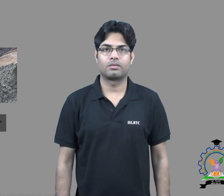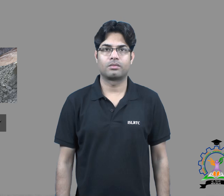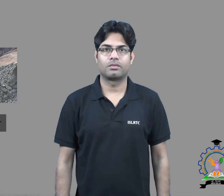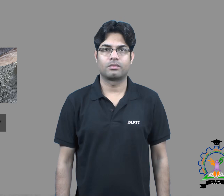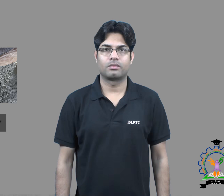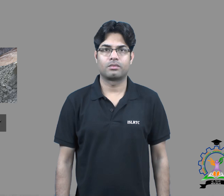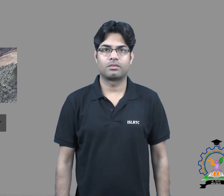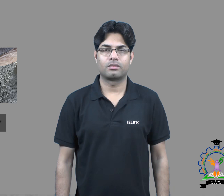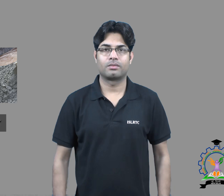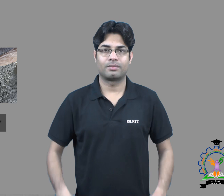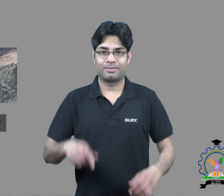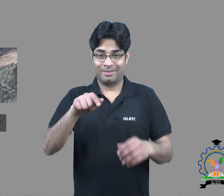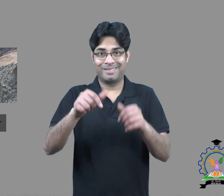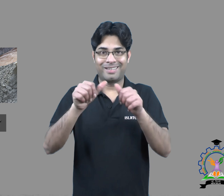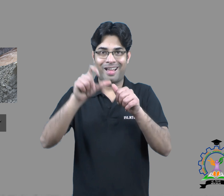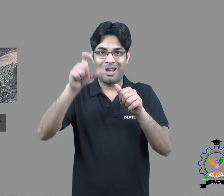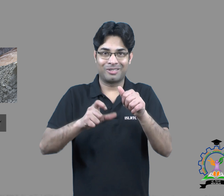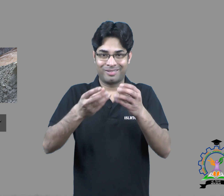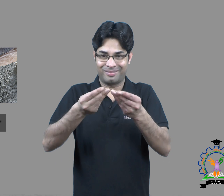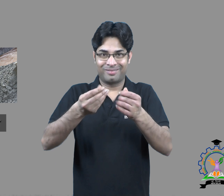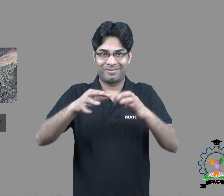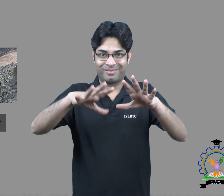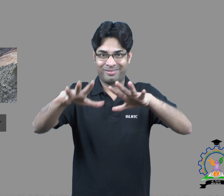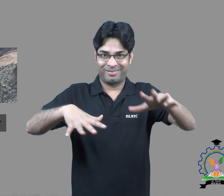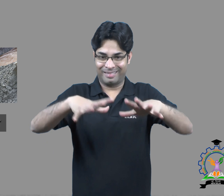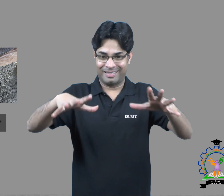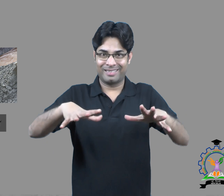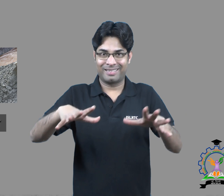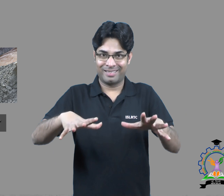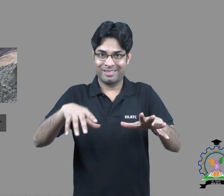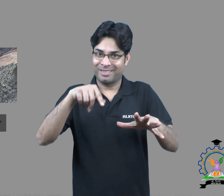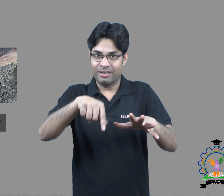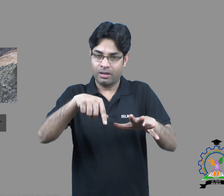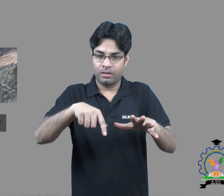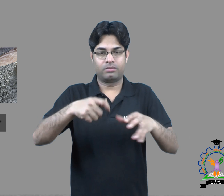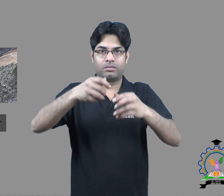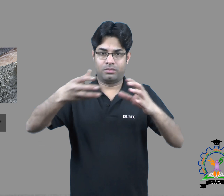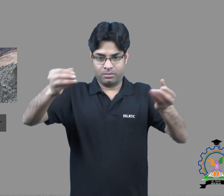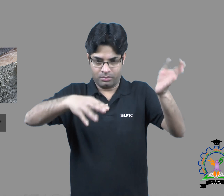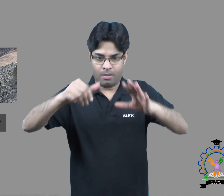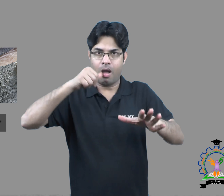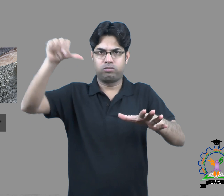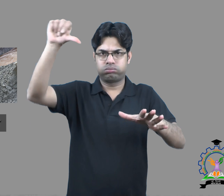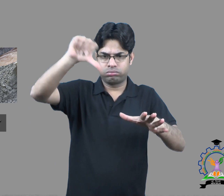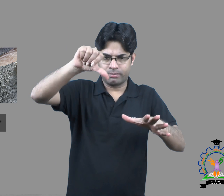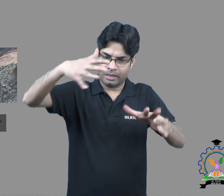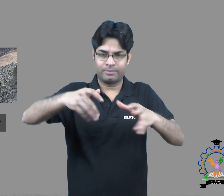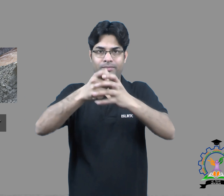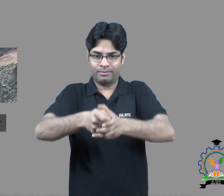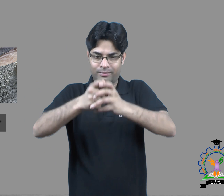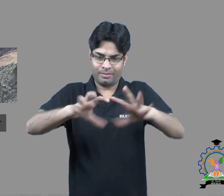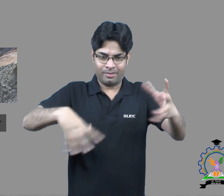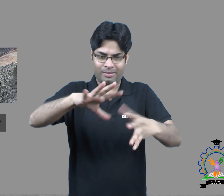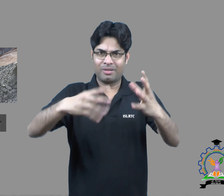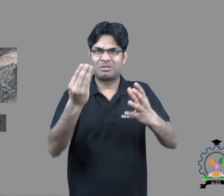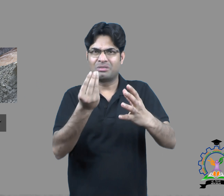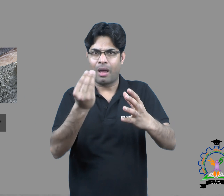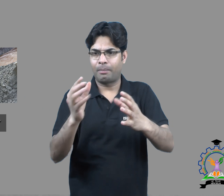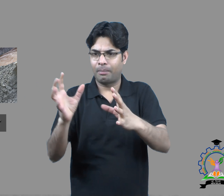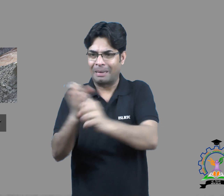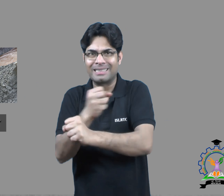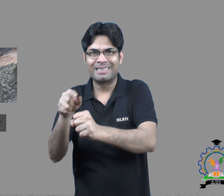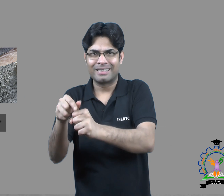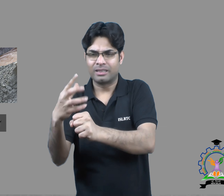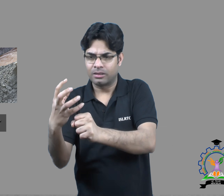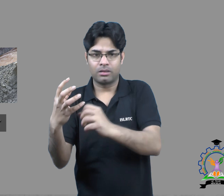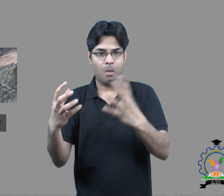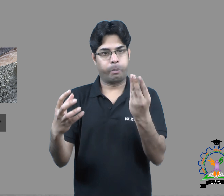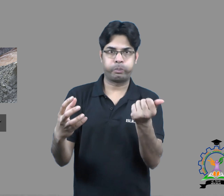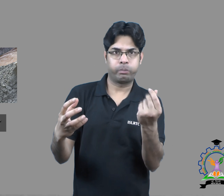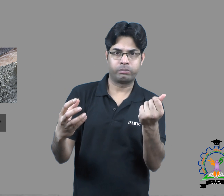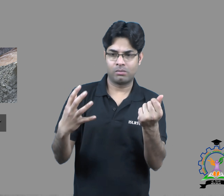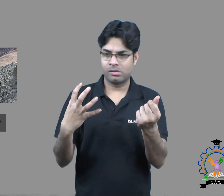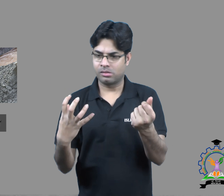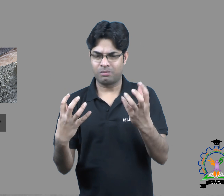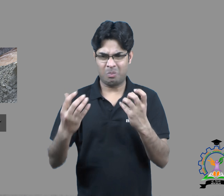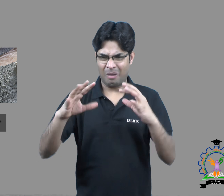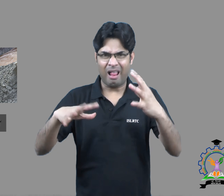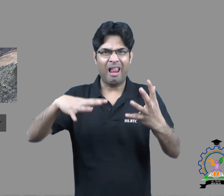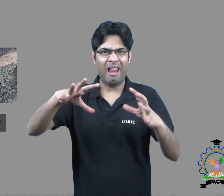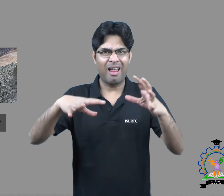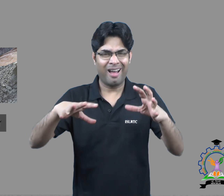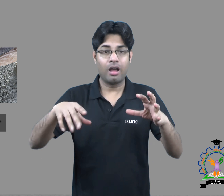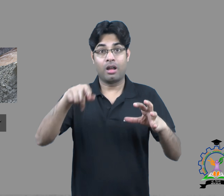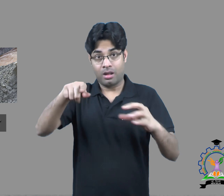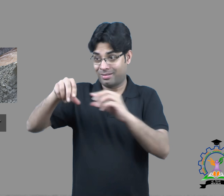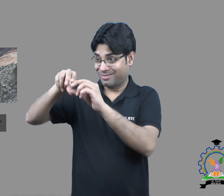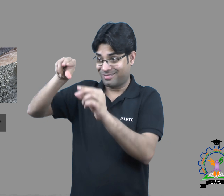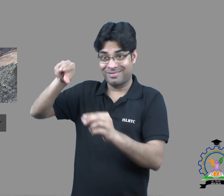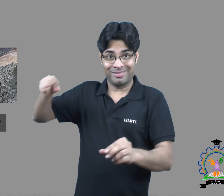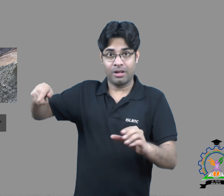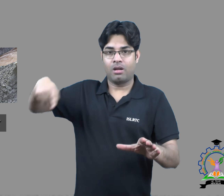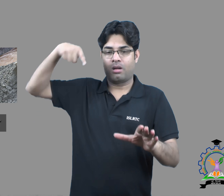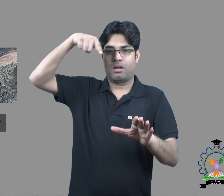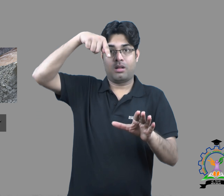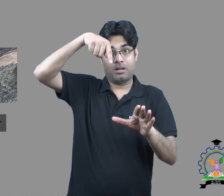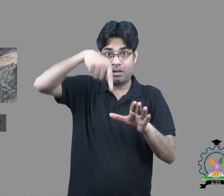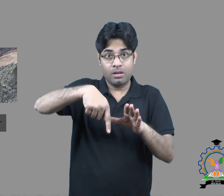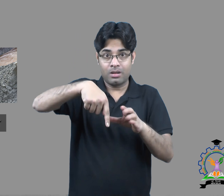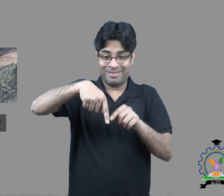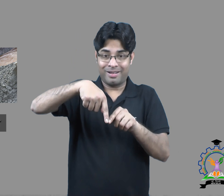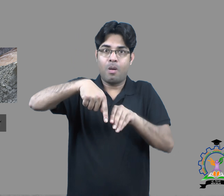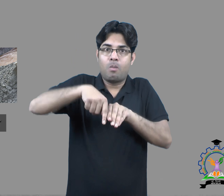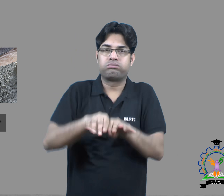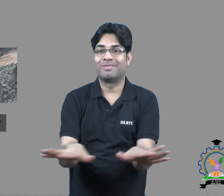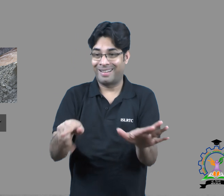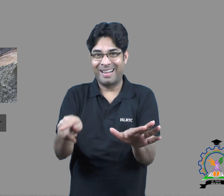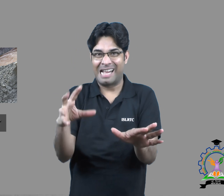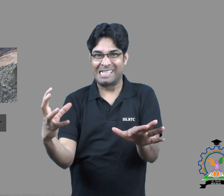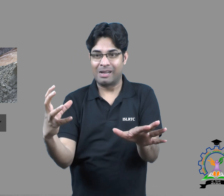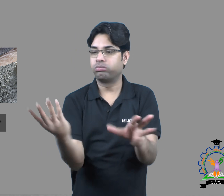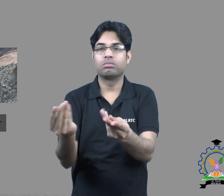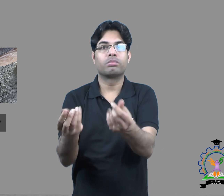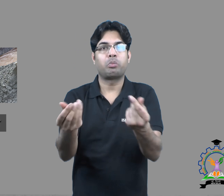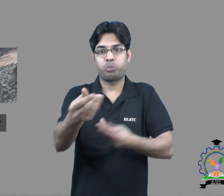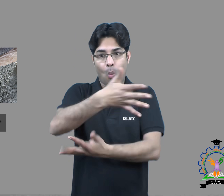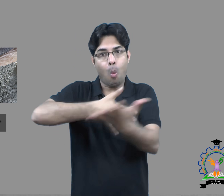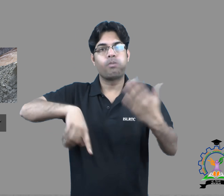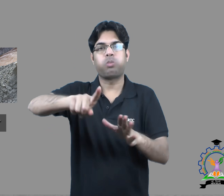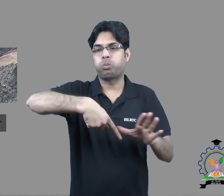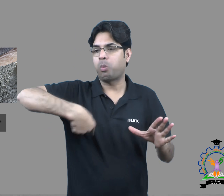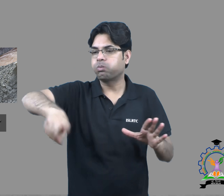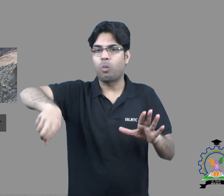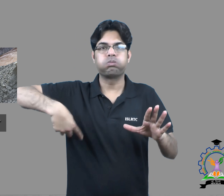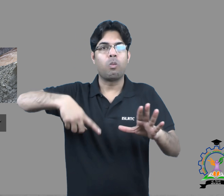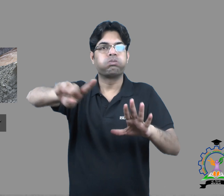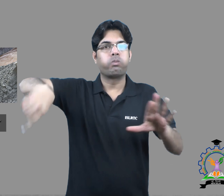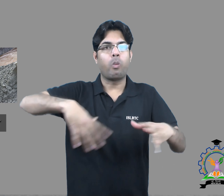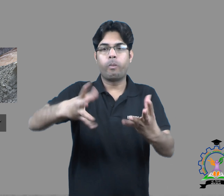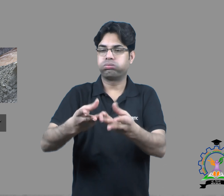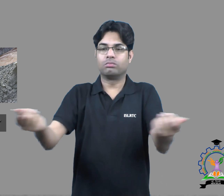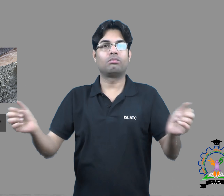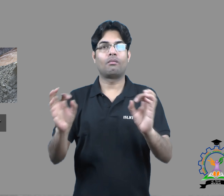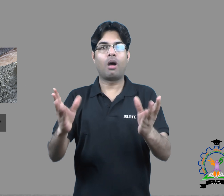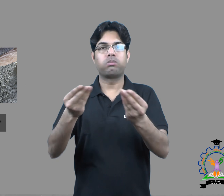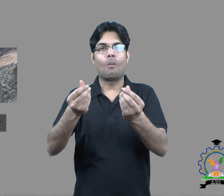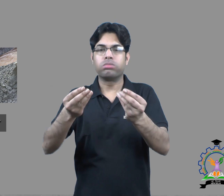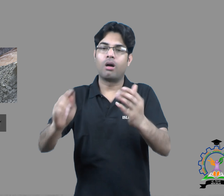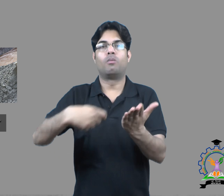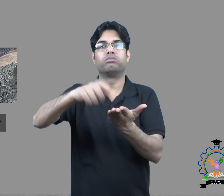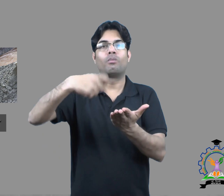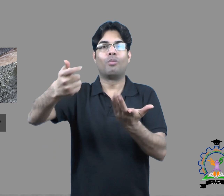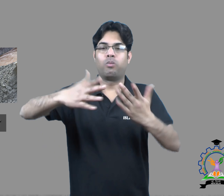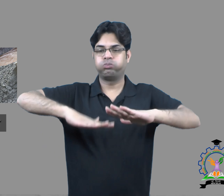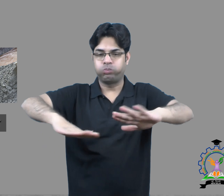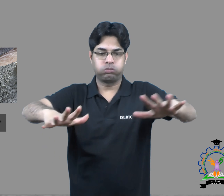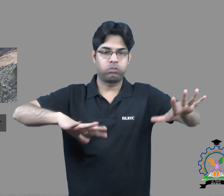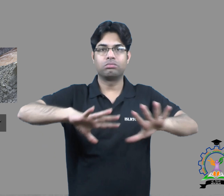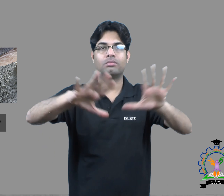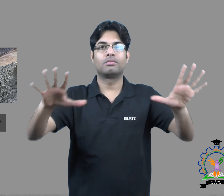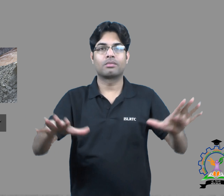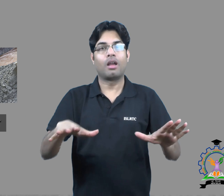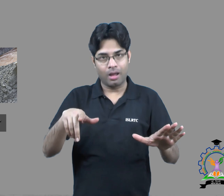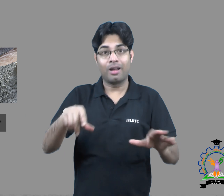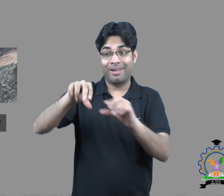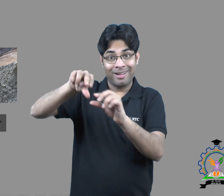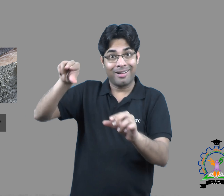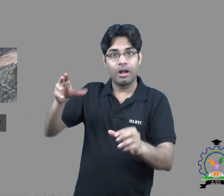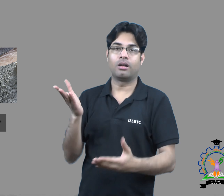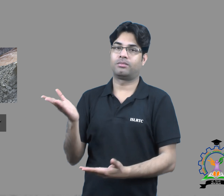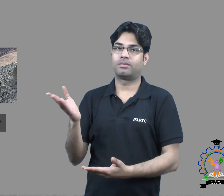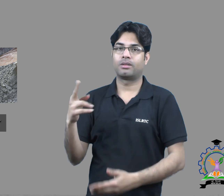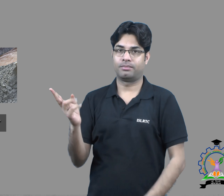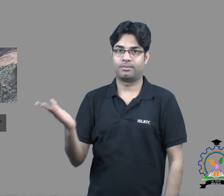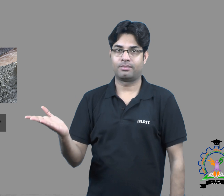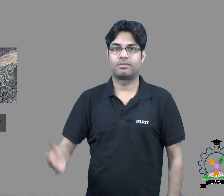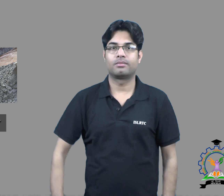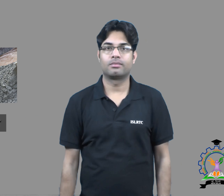Vibrator